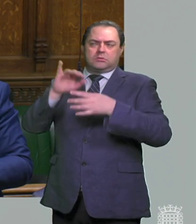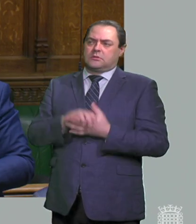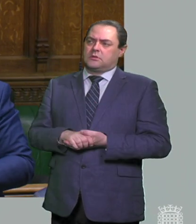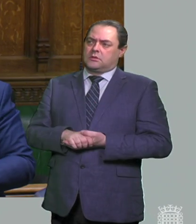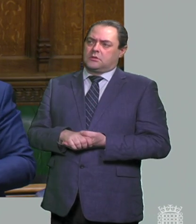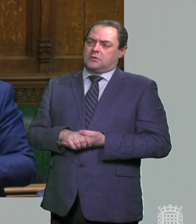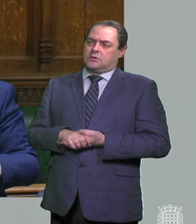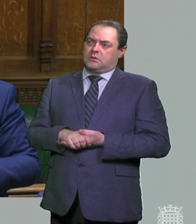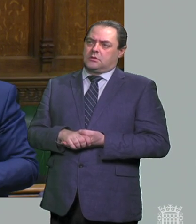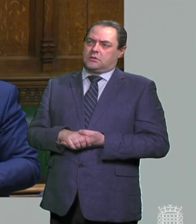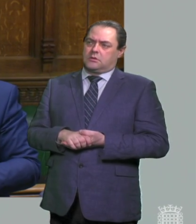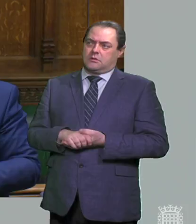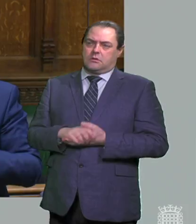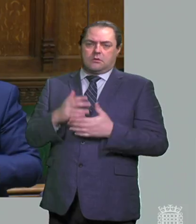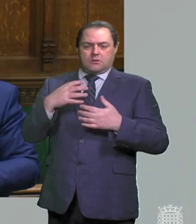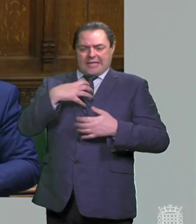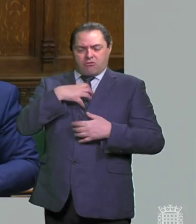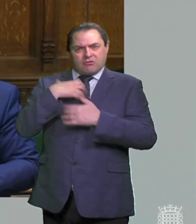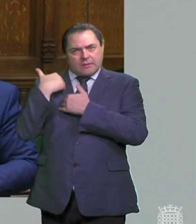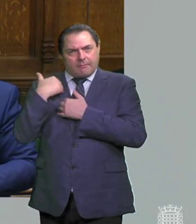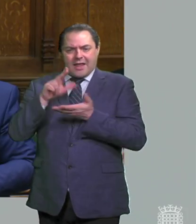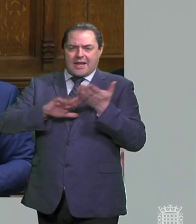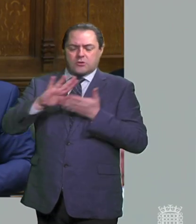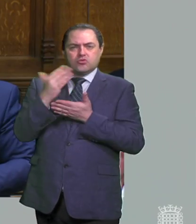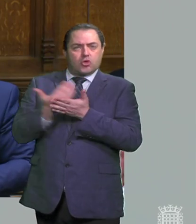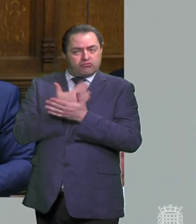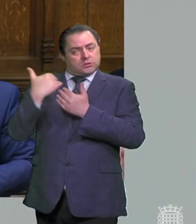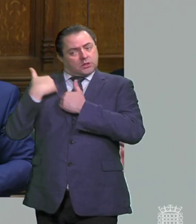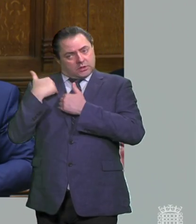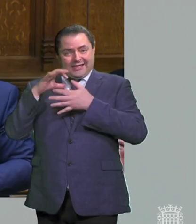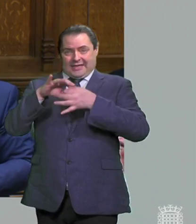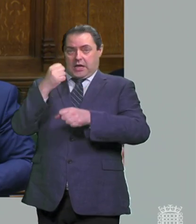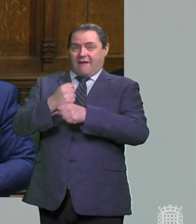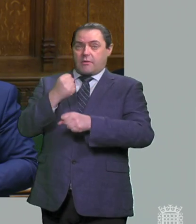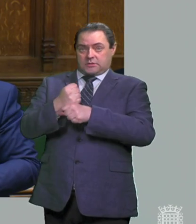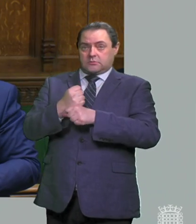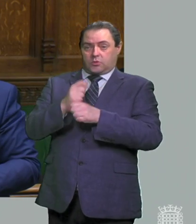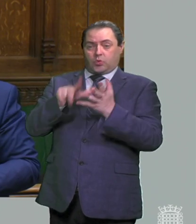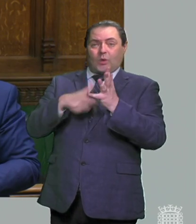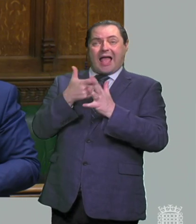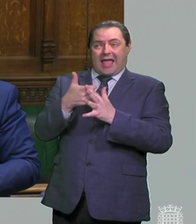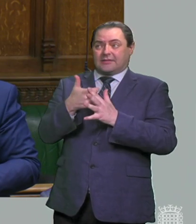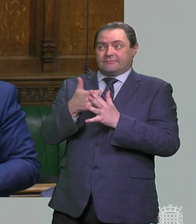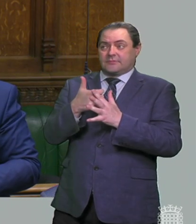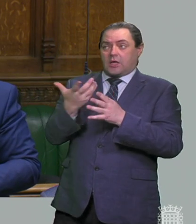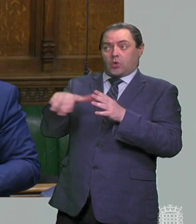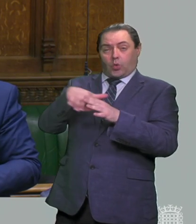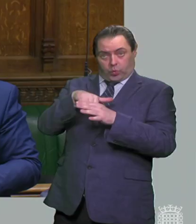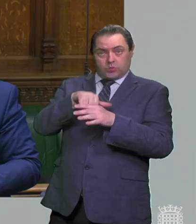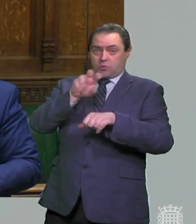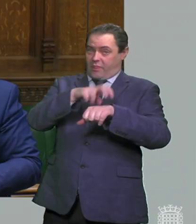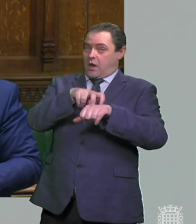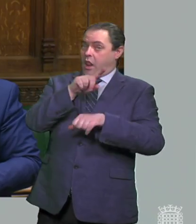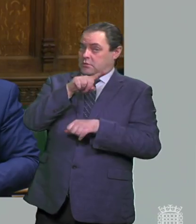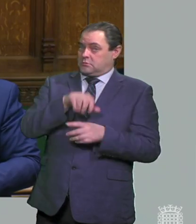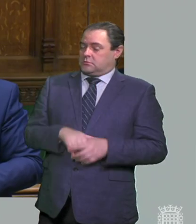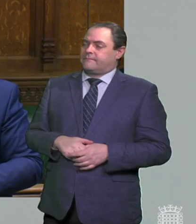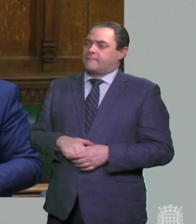Responsibility for dealing with terrorism and national security rests with the Government of the United Kingdom, including in Northern Ireland.